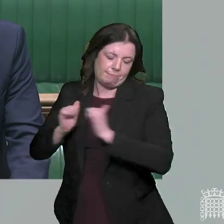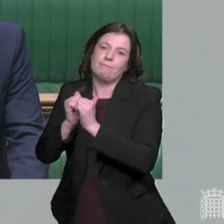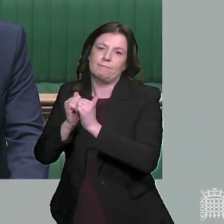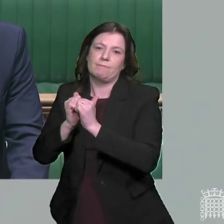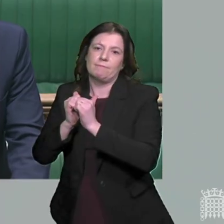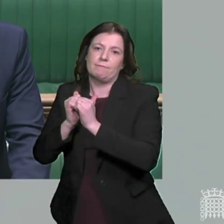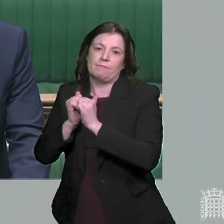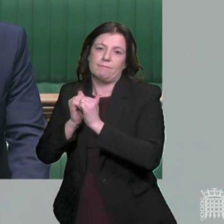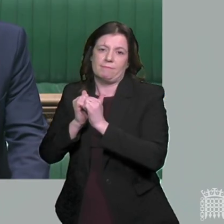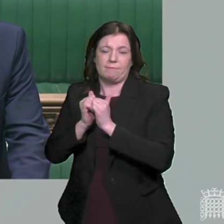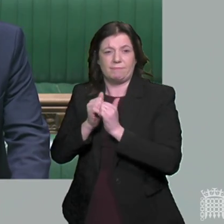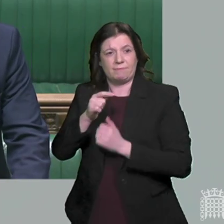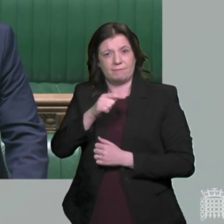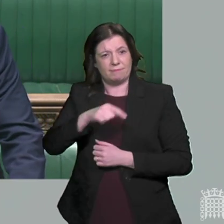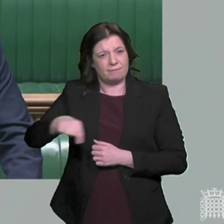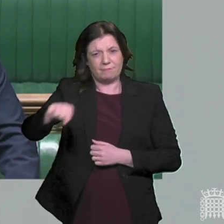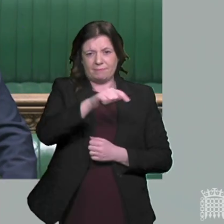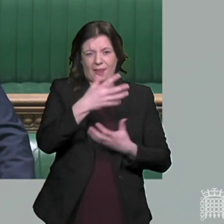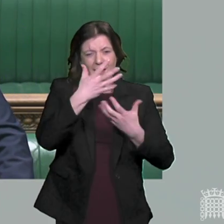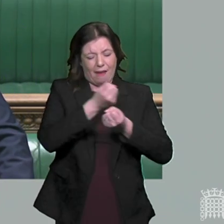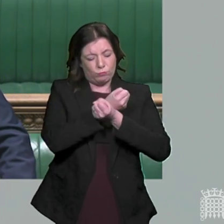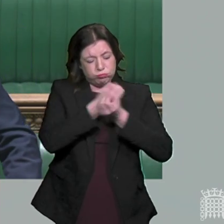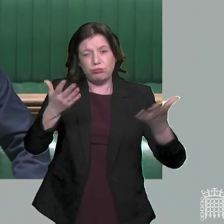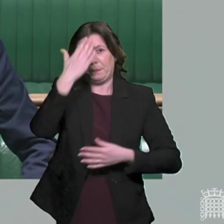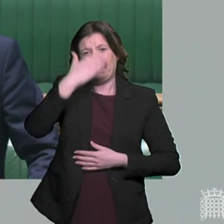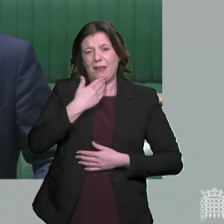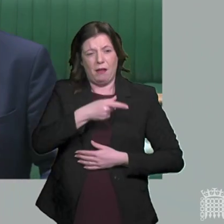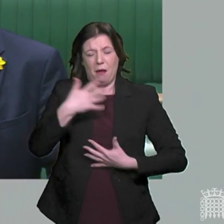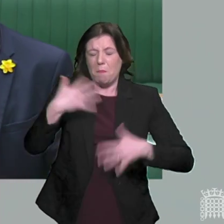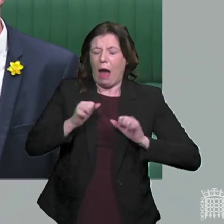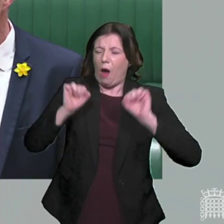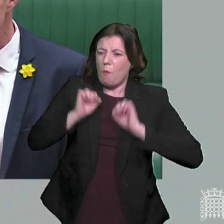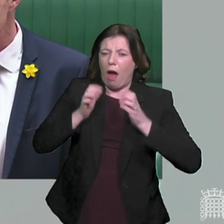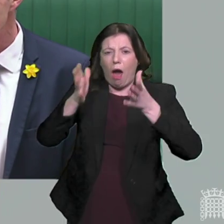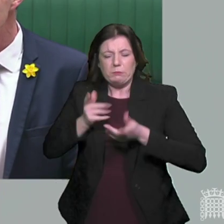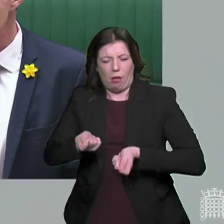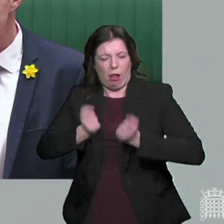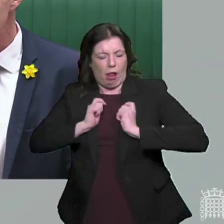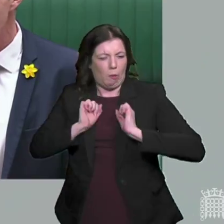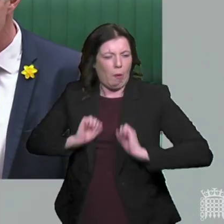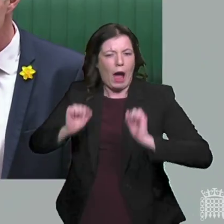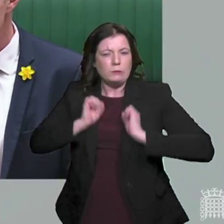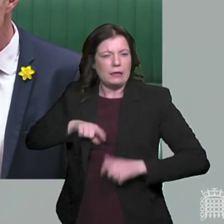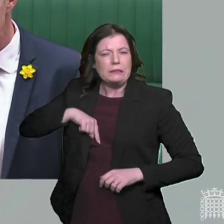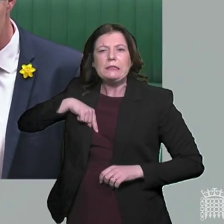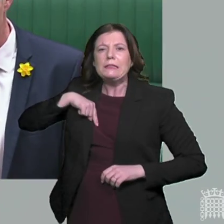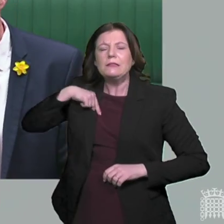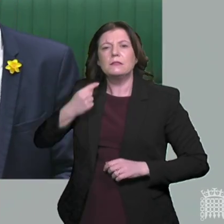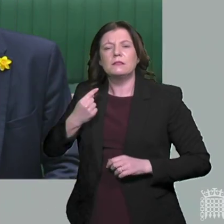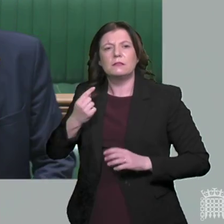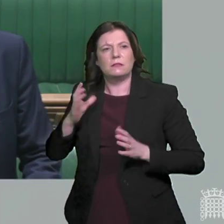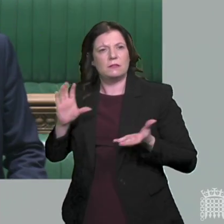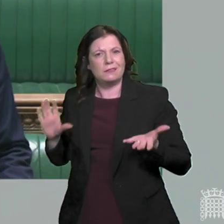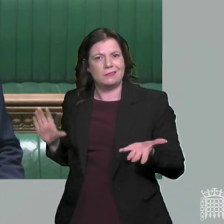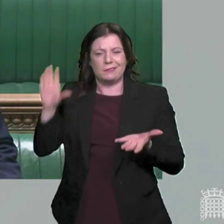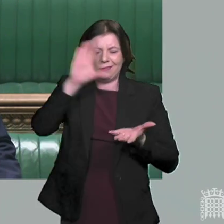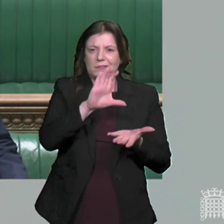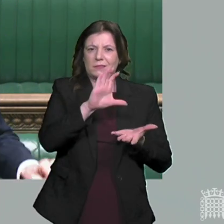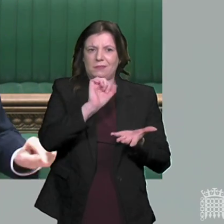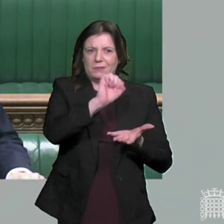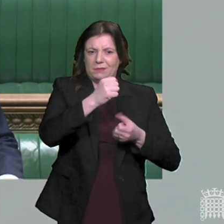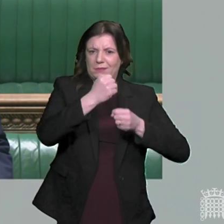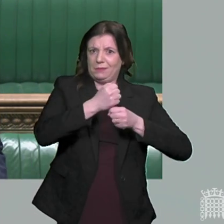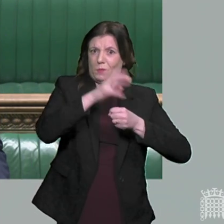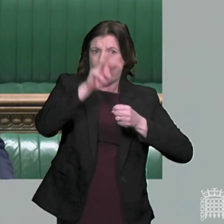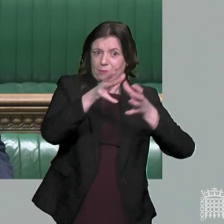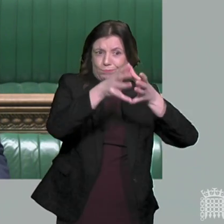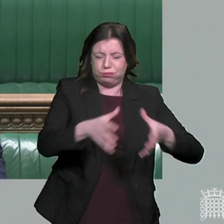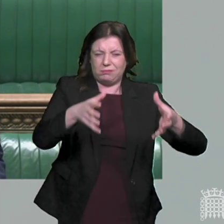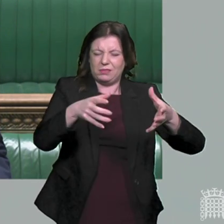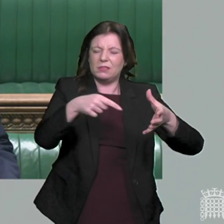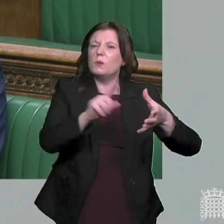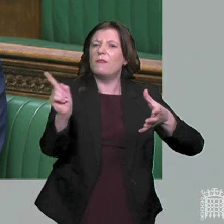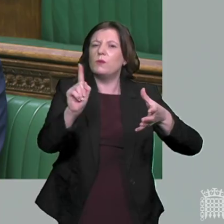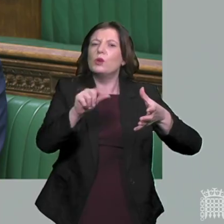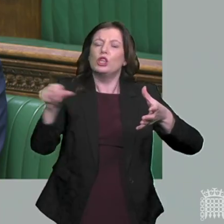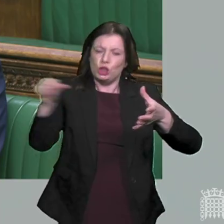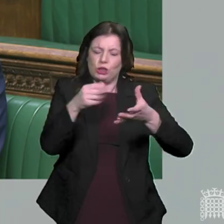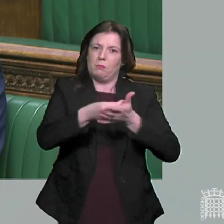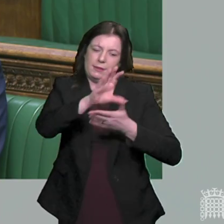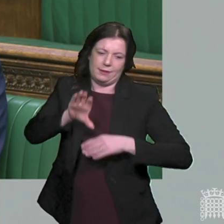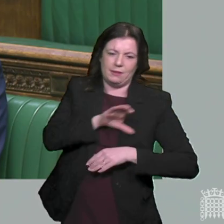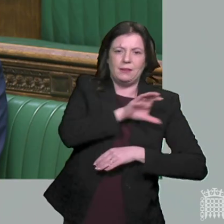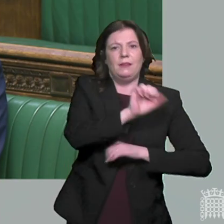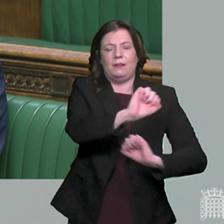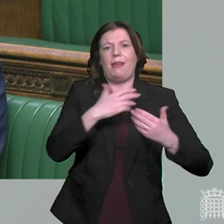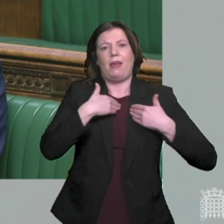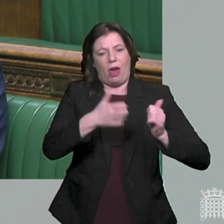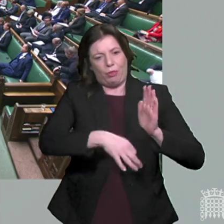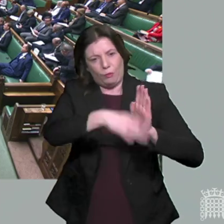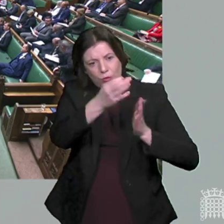I am sure that the 50,000 people who are in pain and on waiting lists at the moment would far rather see the £100 million that will be spent on expanding the Senedd being spent on delivering healthcare and reducing waiting lists in Wales.